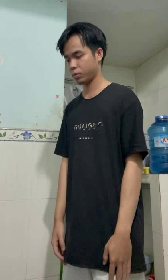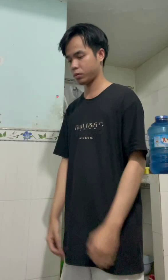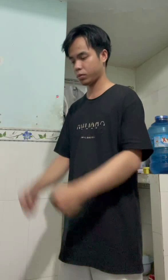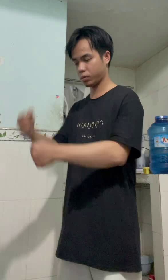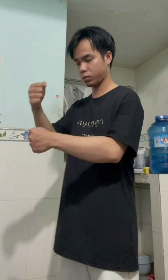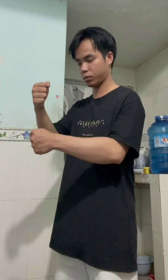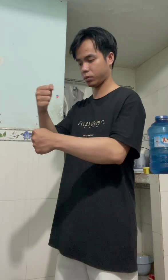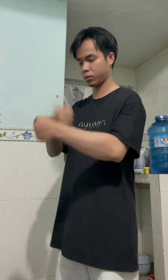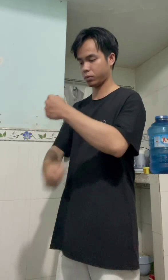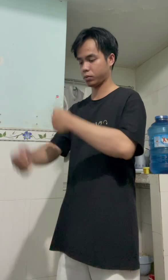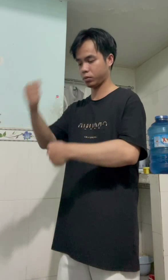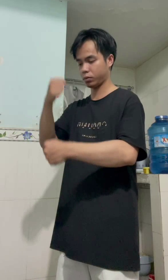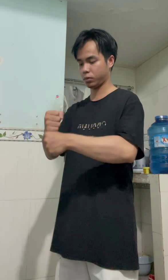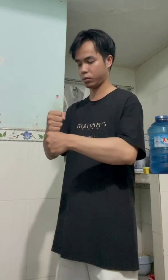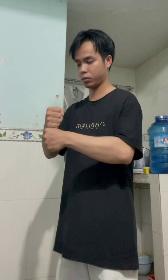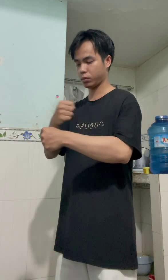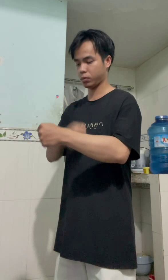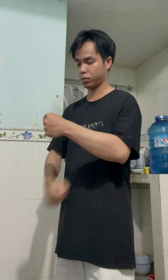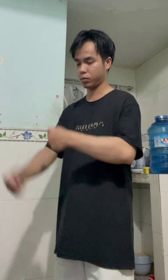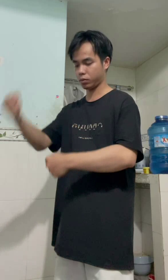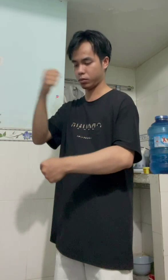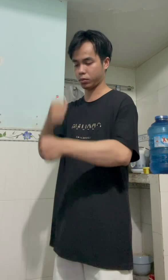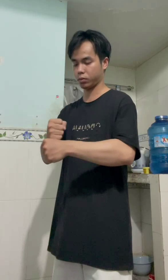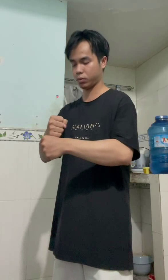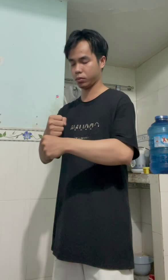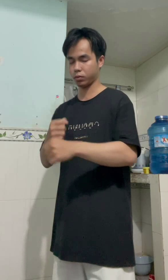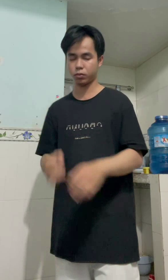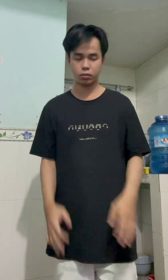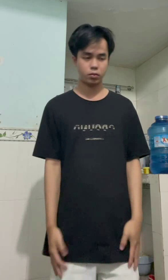quanh nam